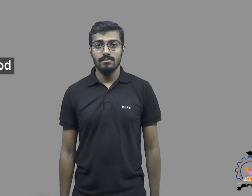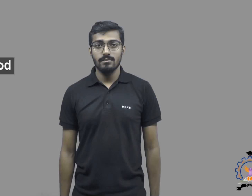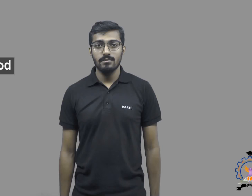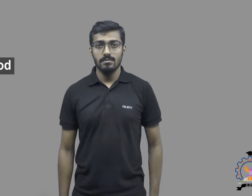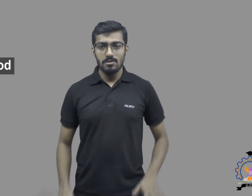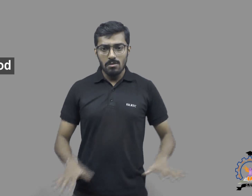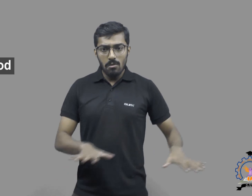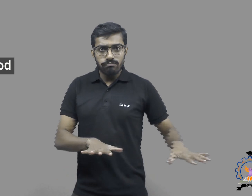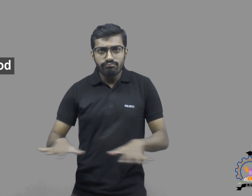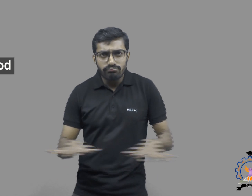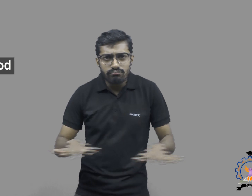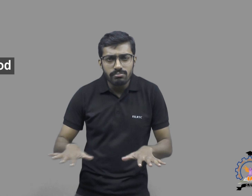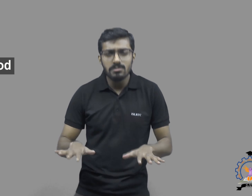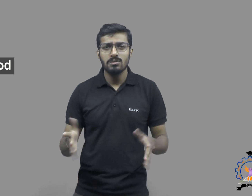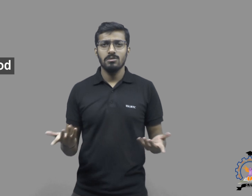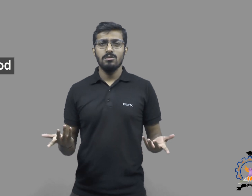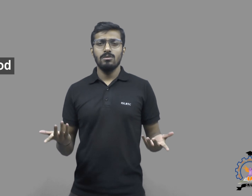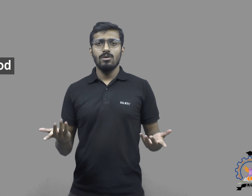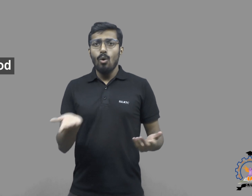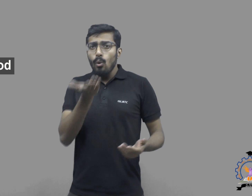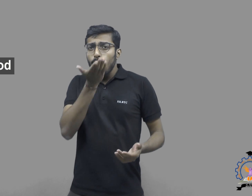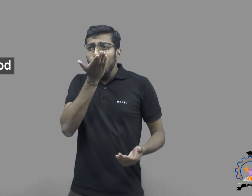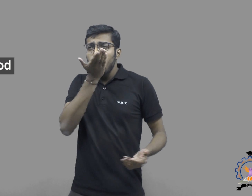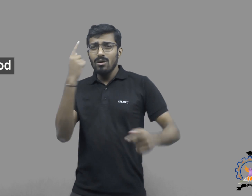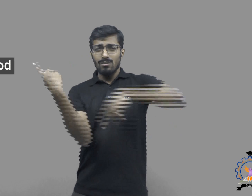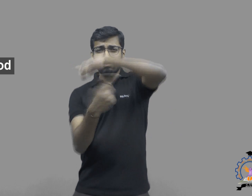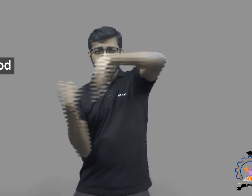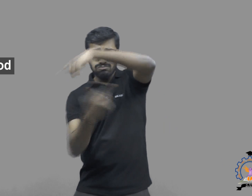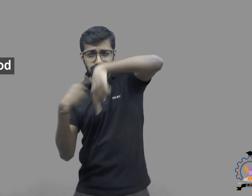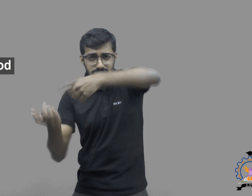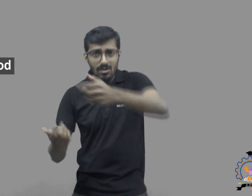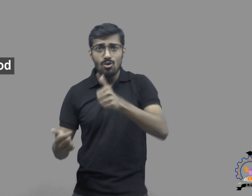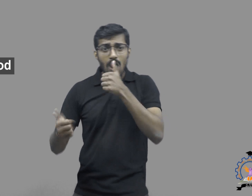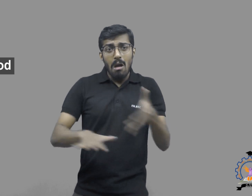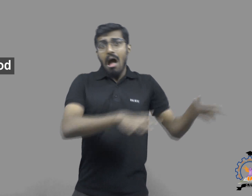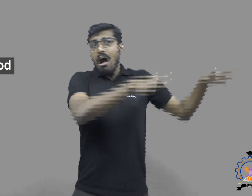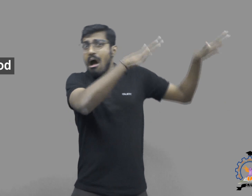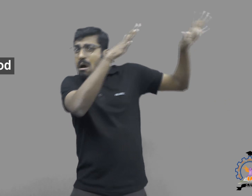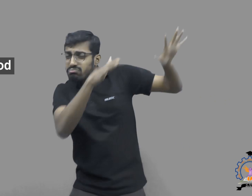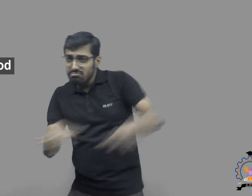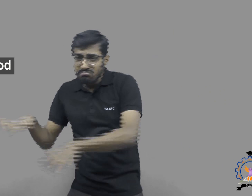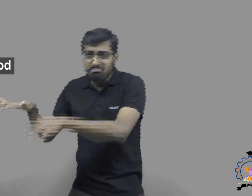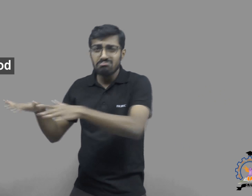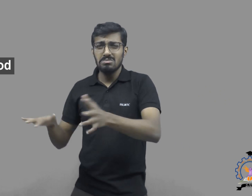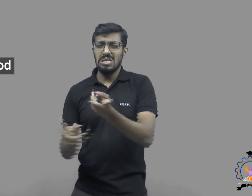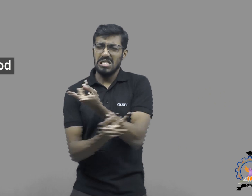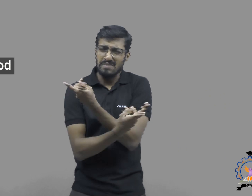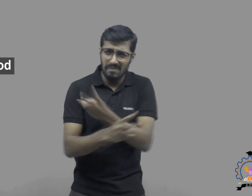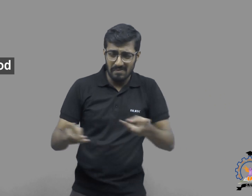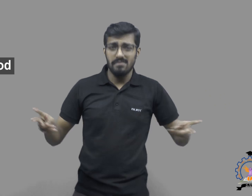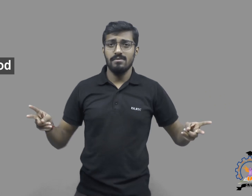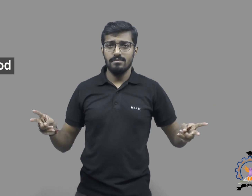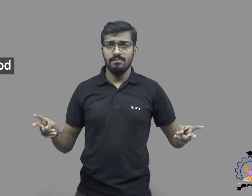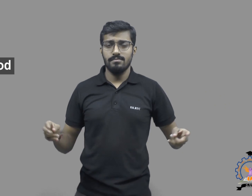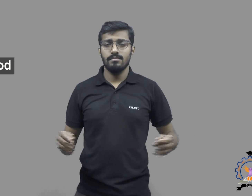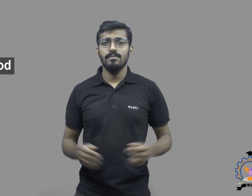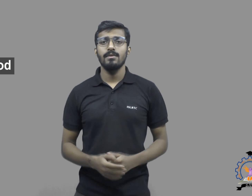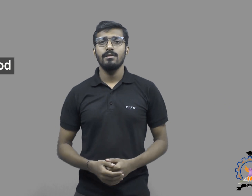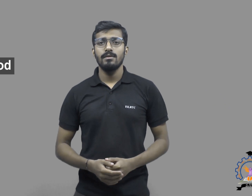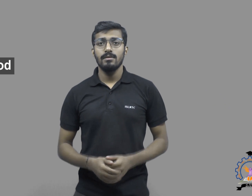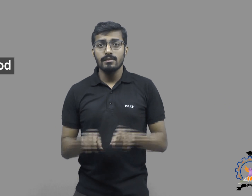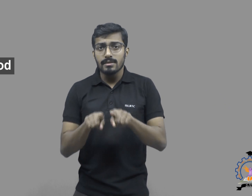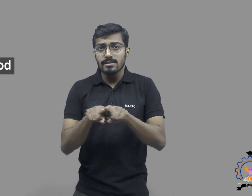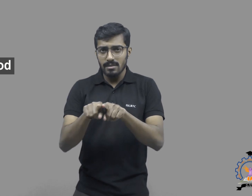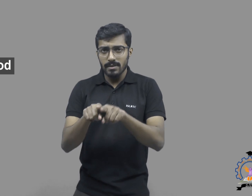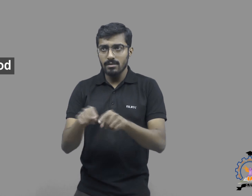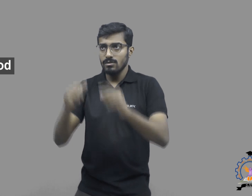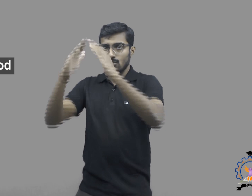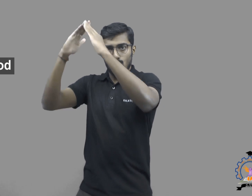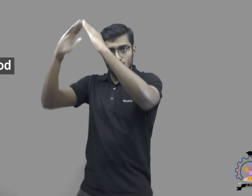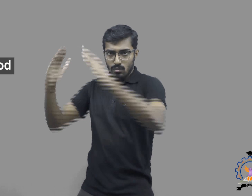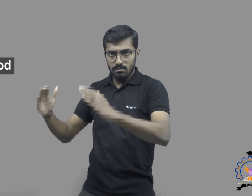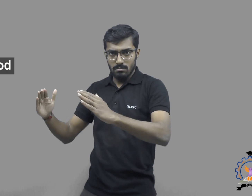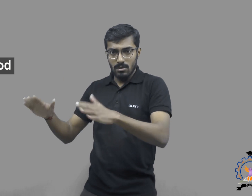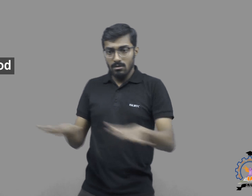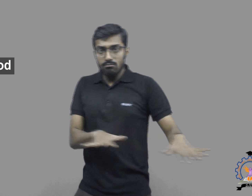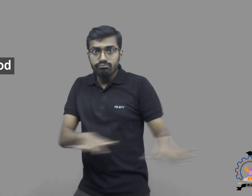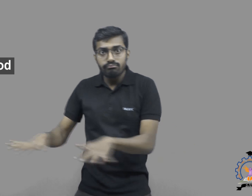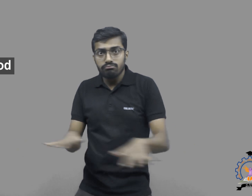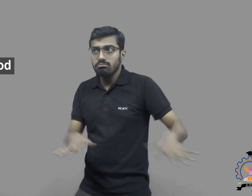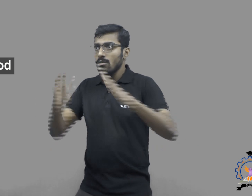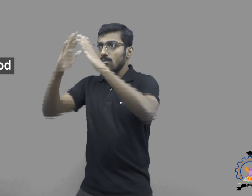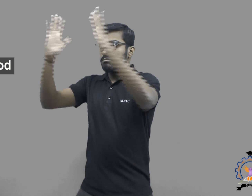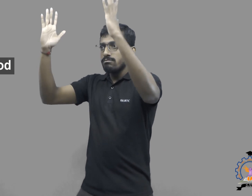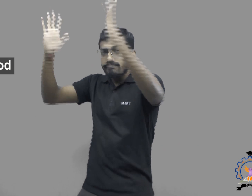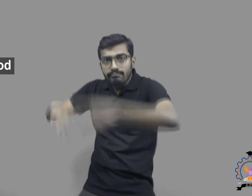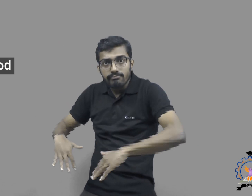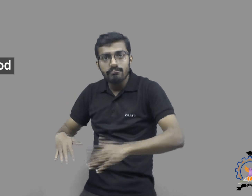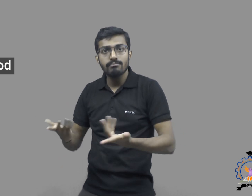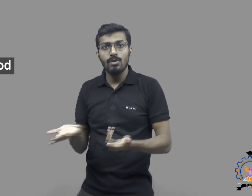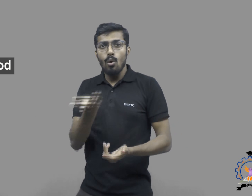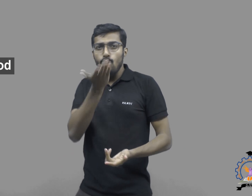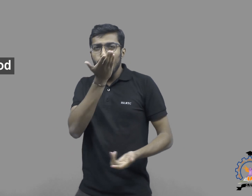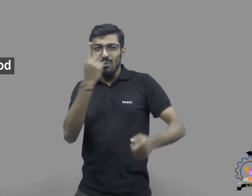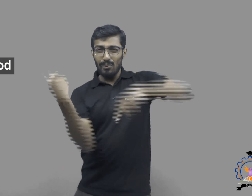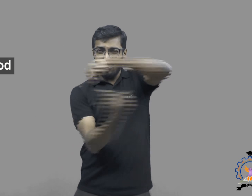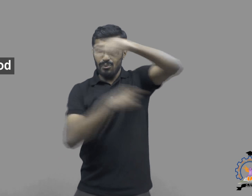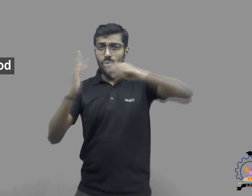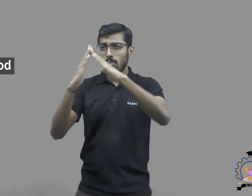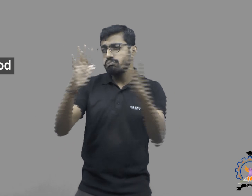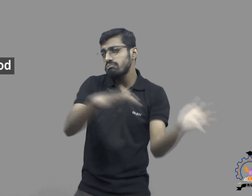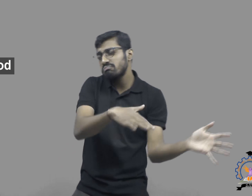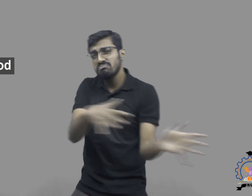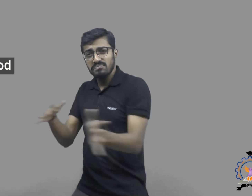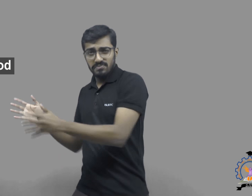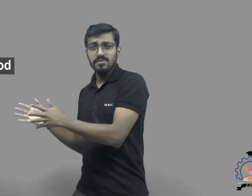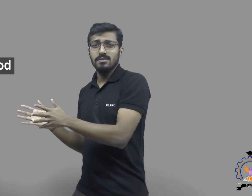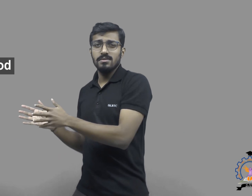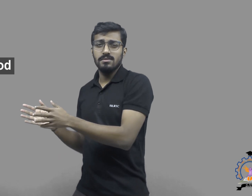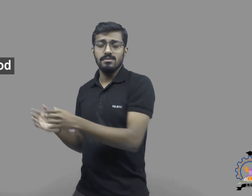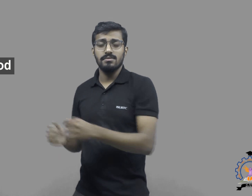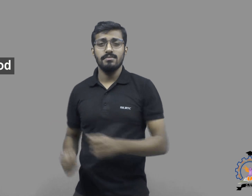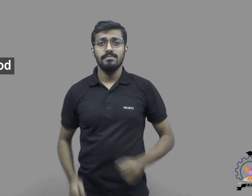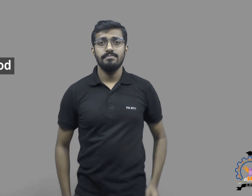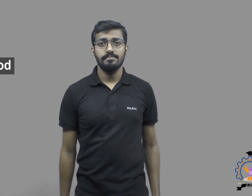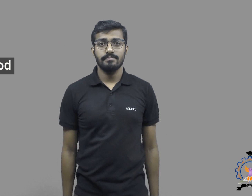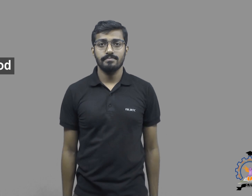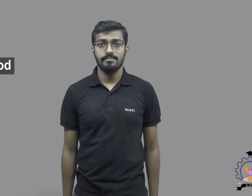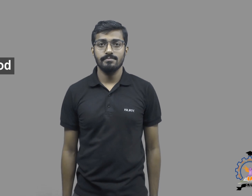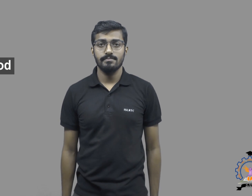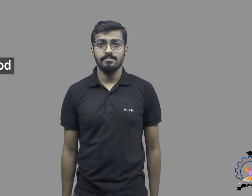Act of God